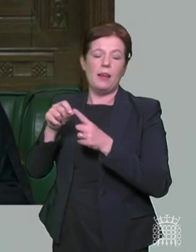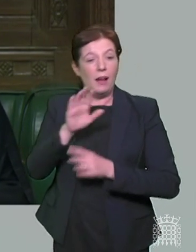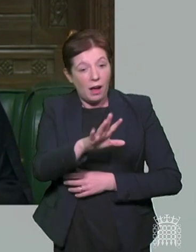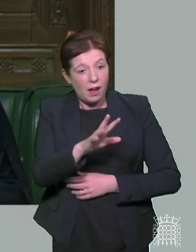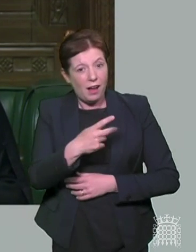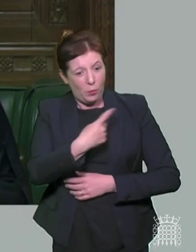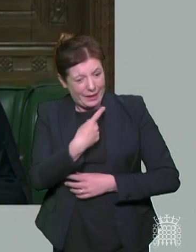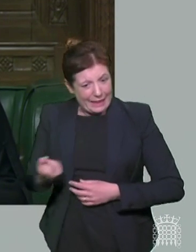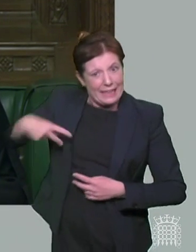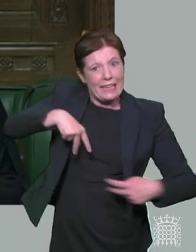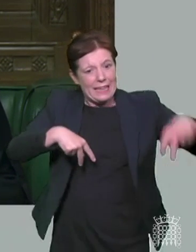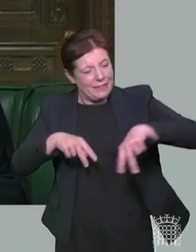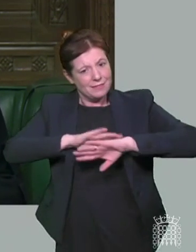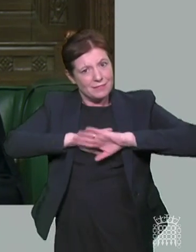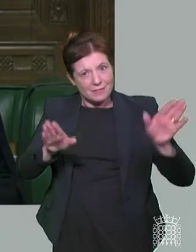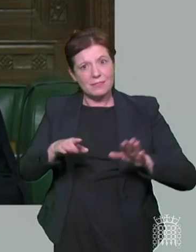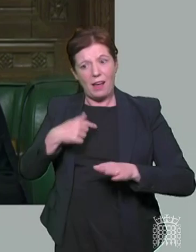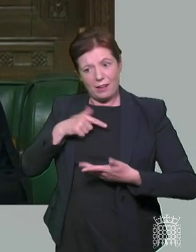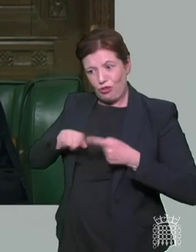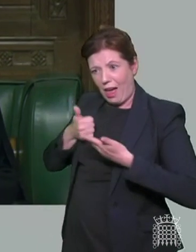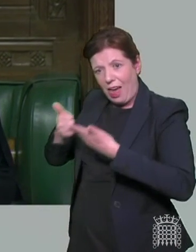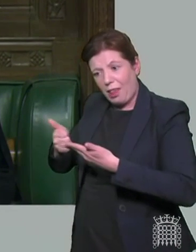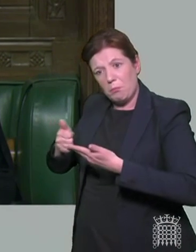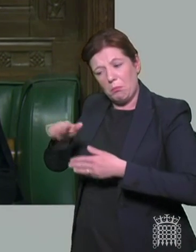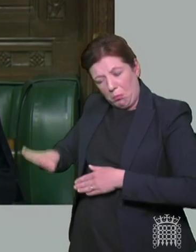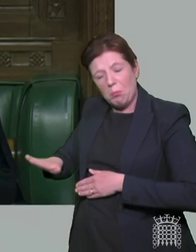Order. Prime Minister, we cannot both stand up at the same time. I am trying to be helpful.